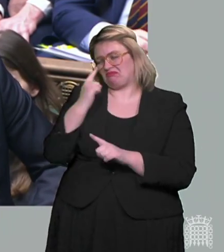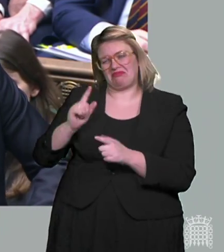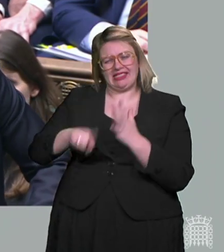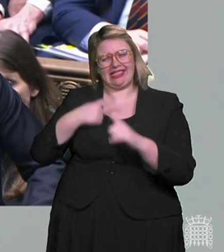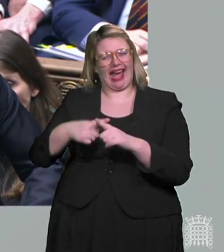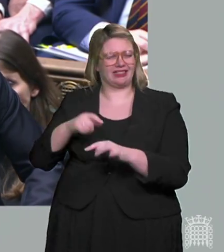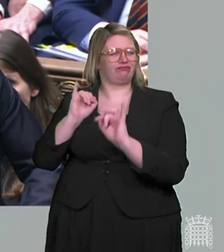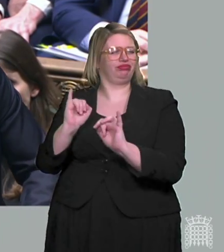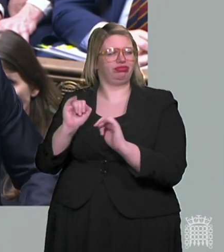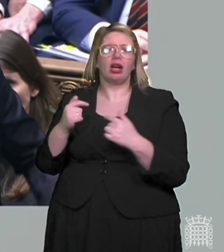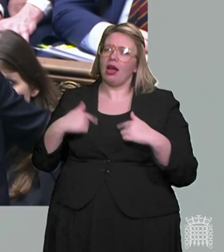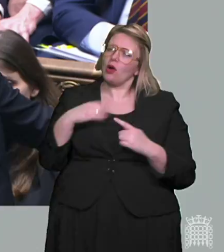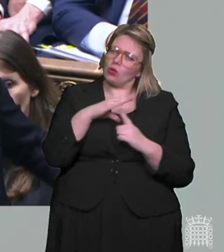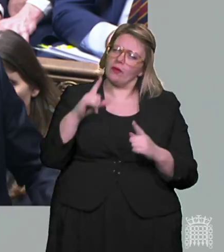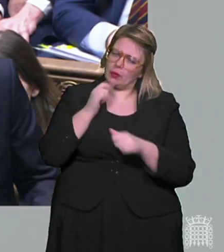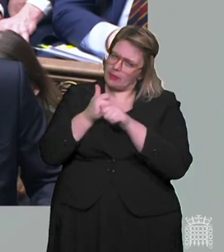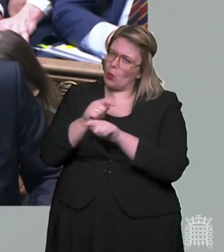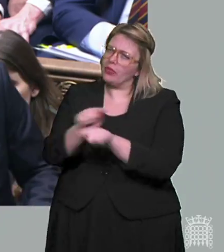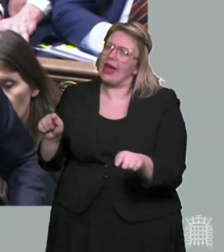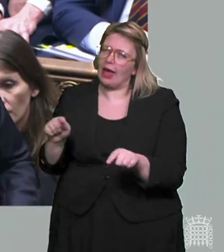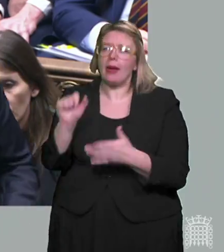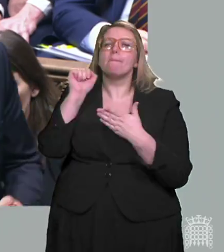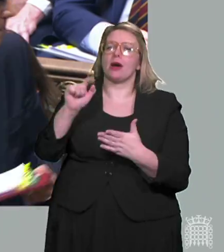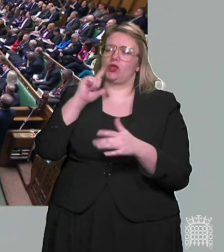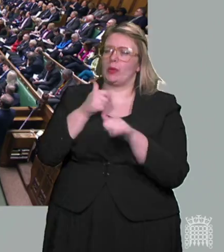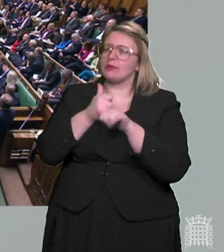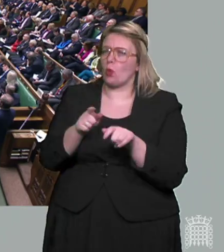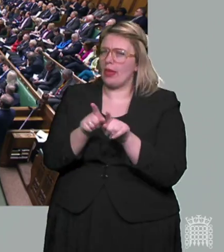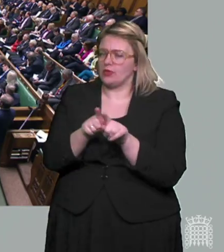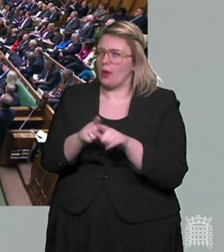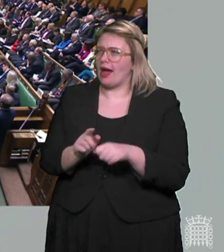This Government will always be on the side of those people and this Budget will deliver for them too.